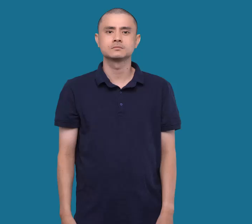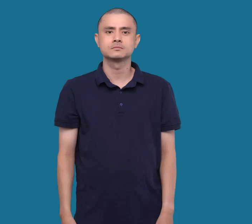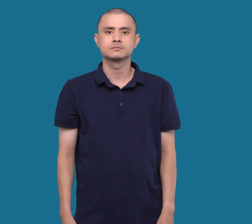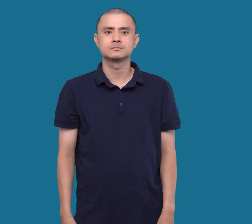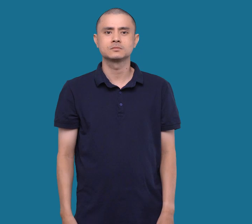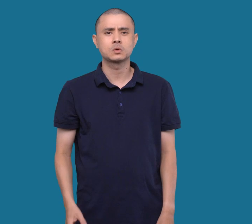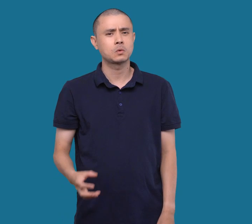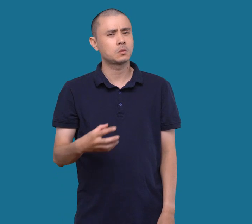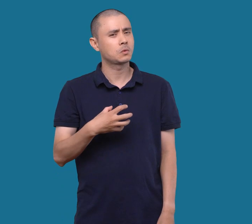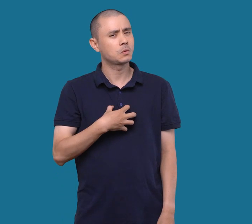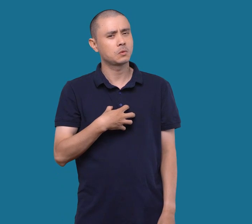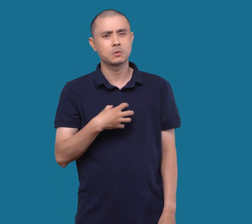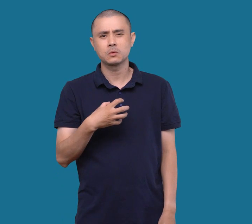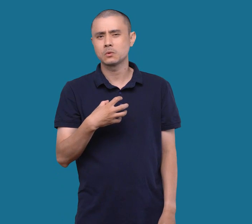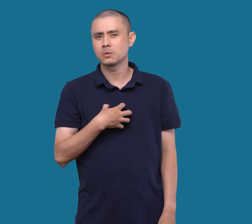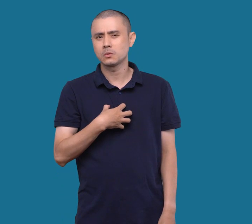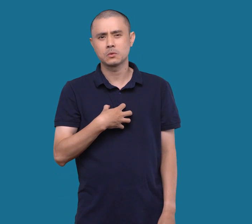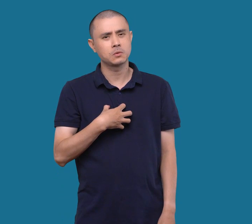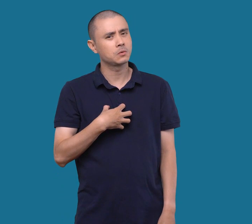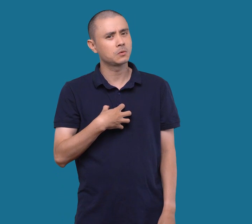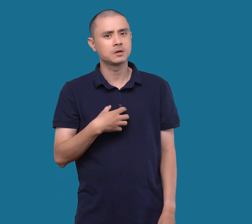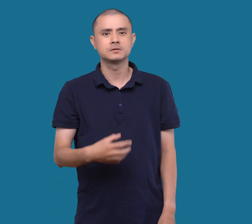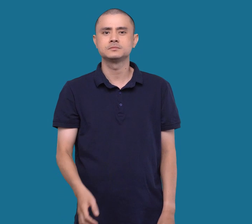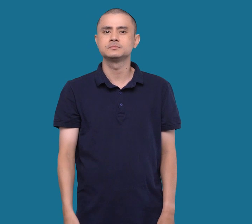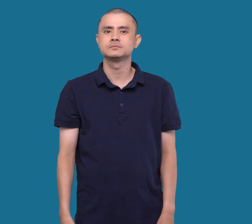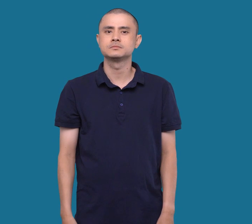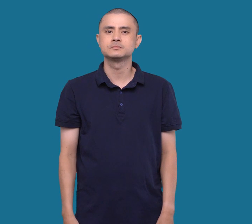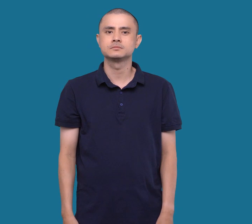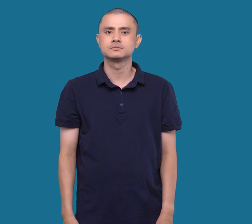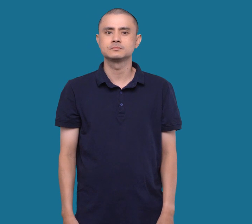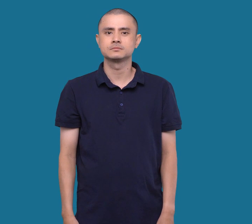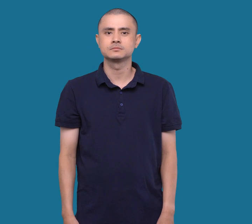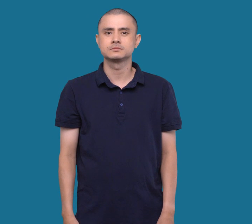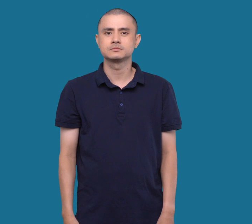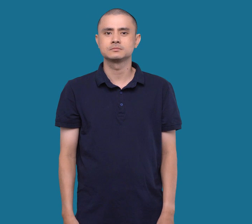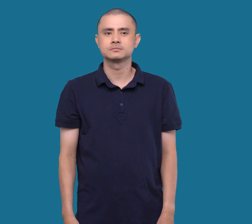cực khổ